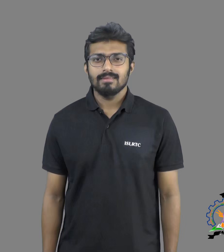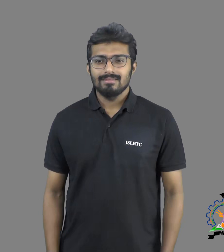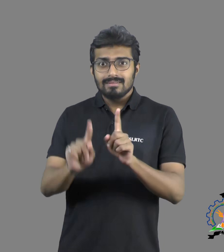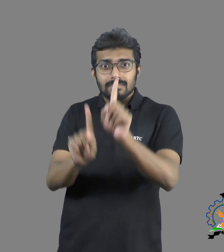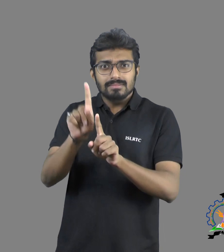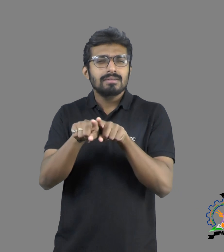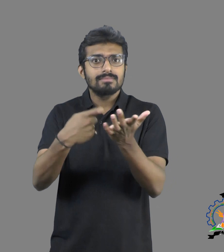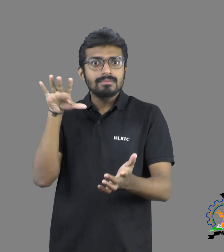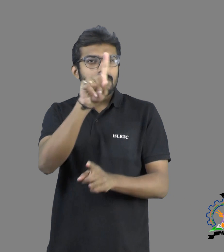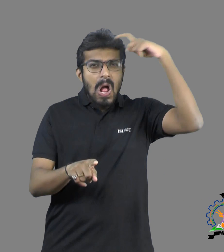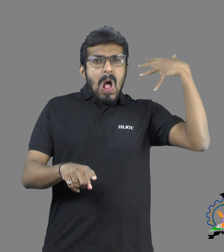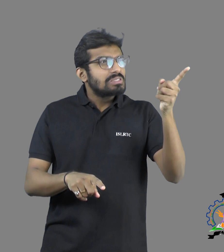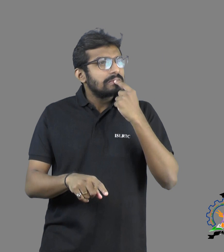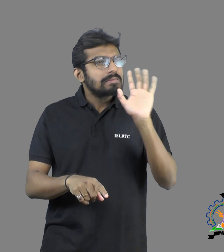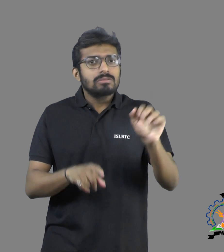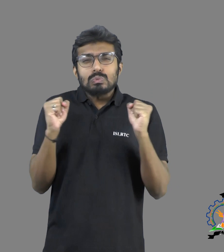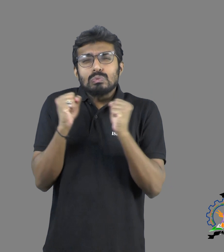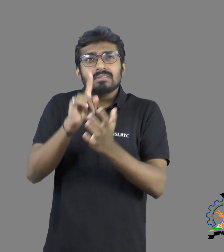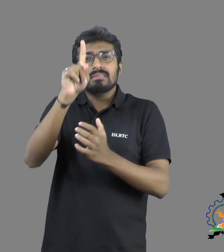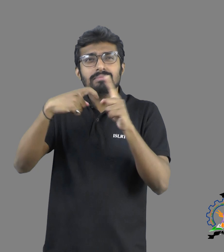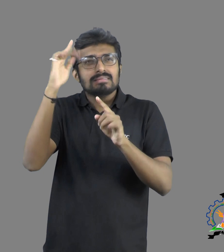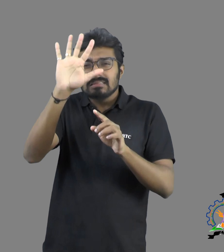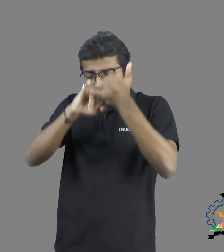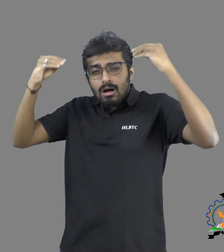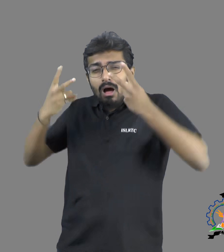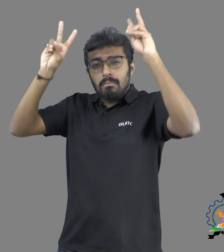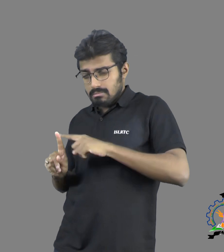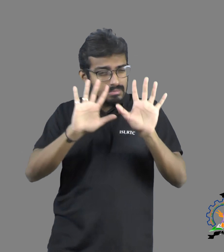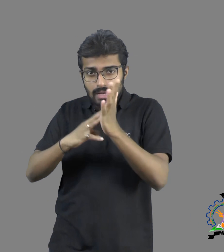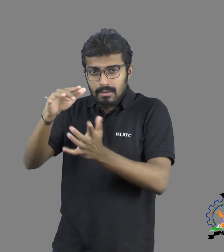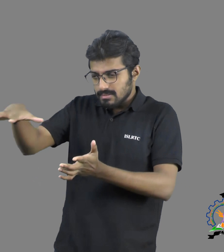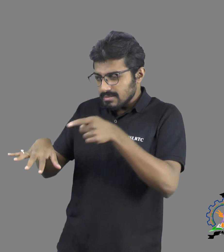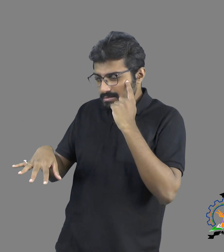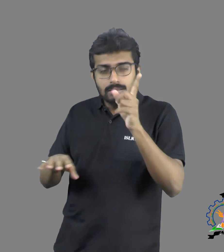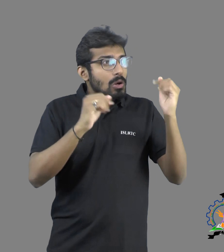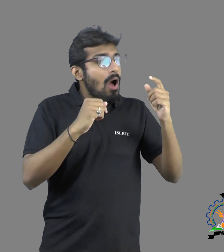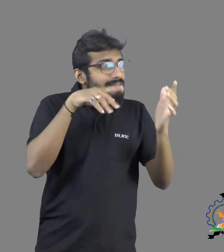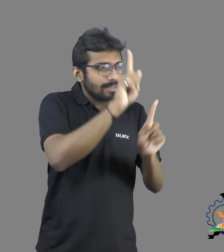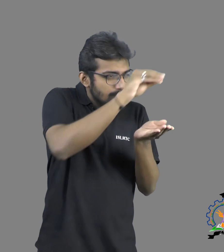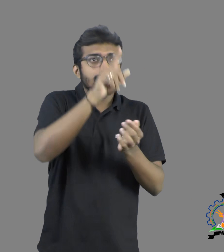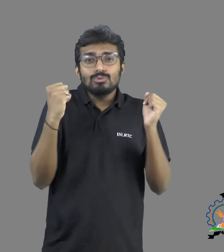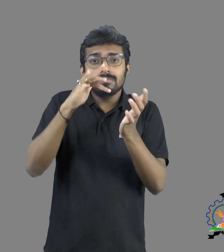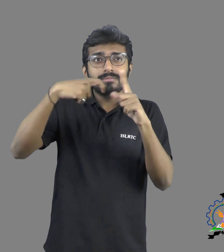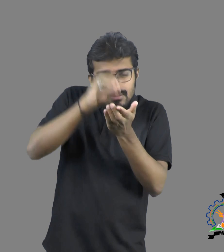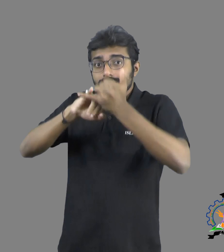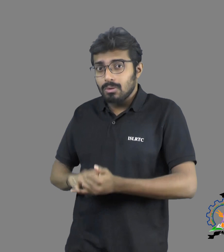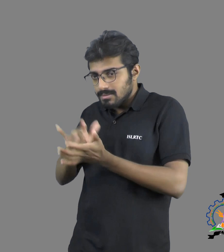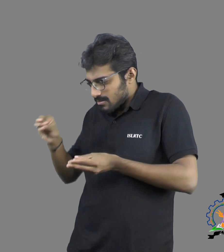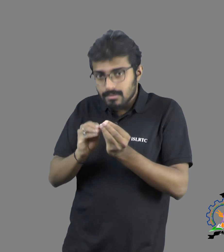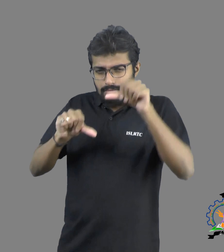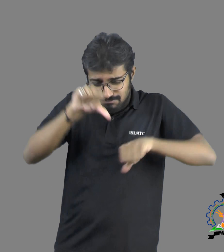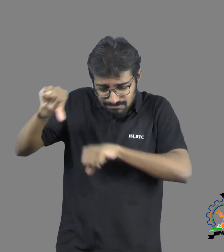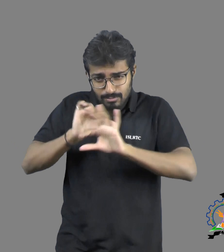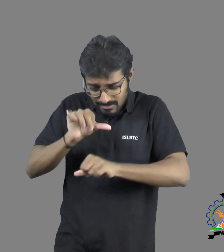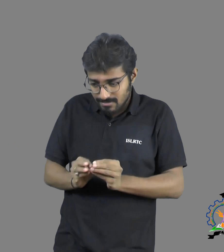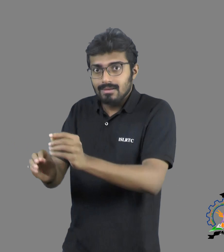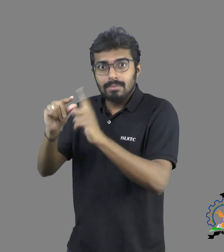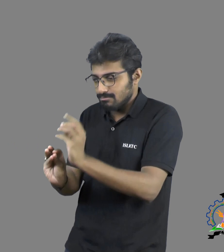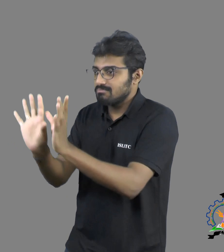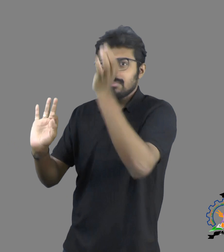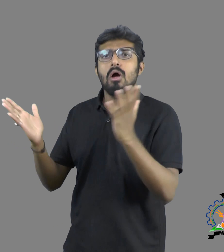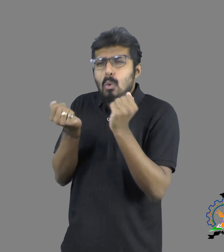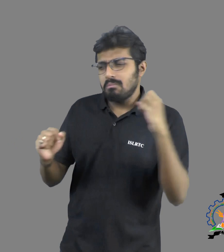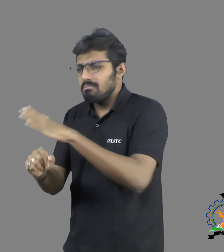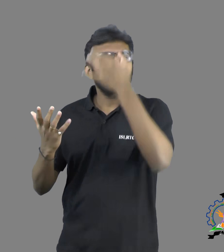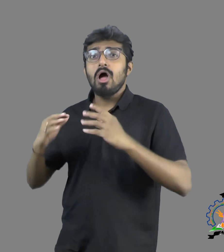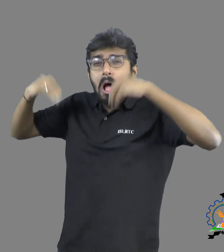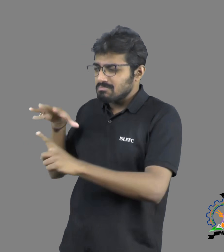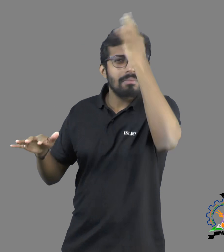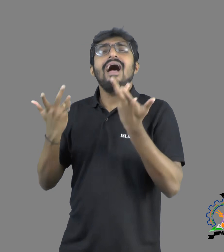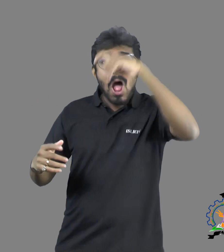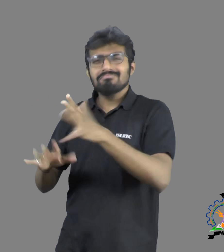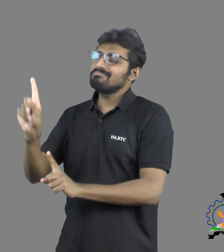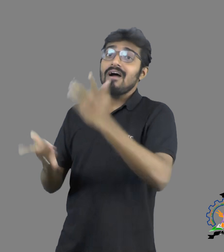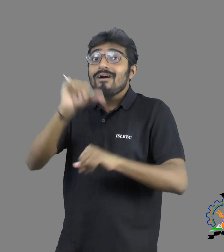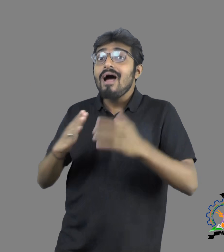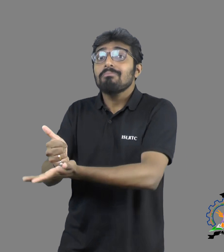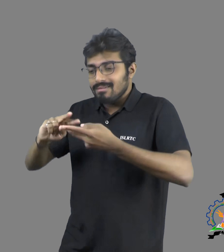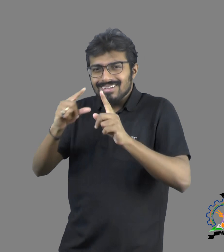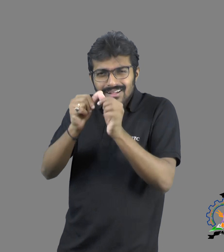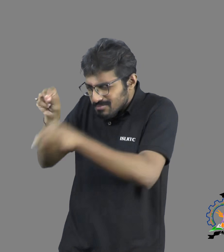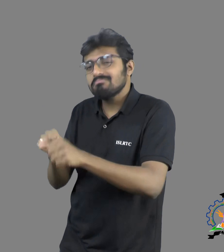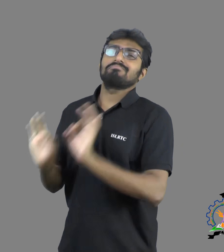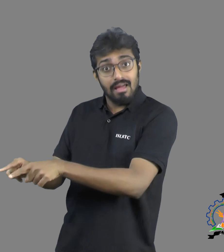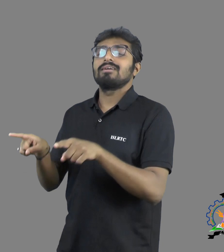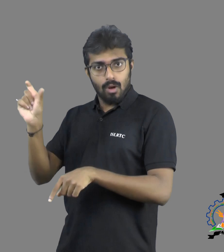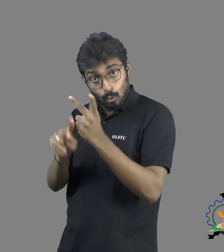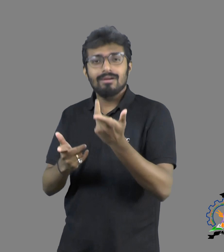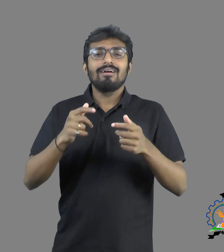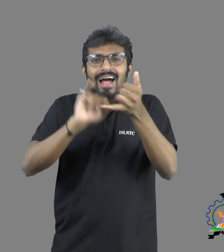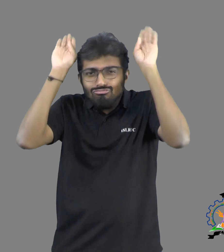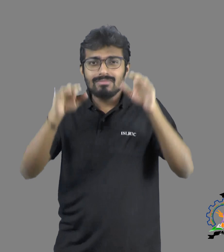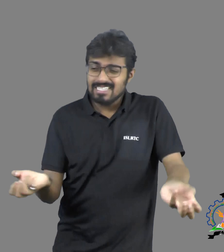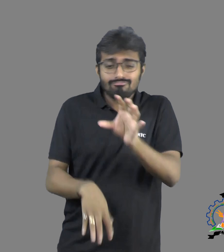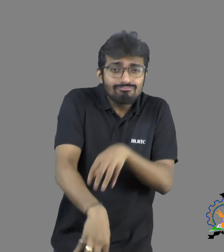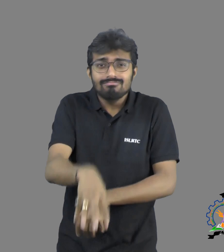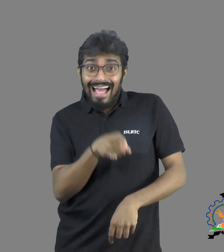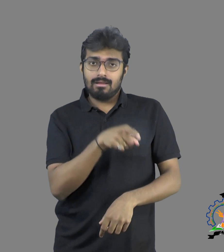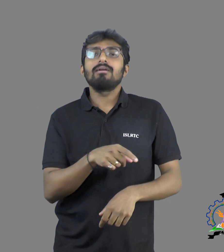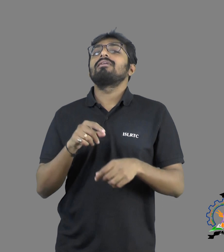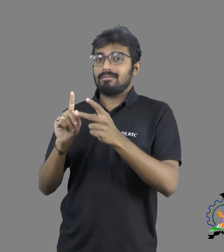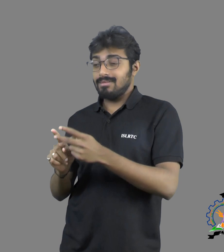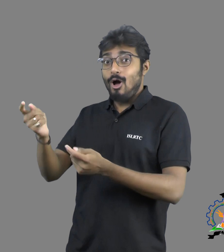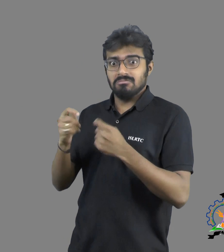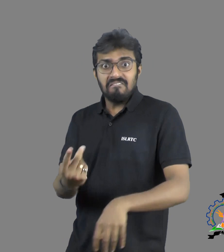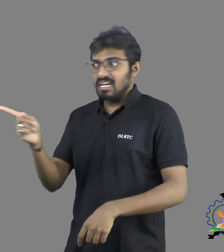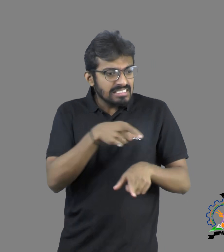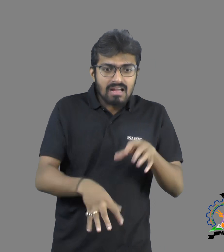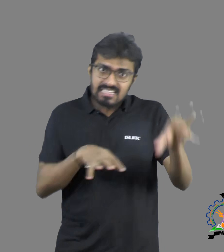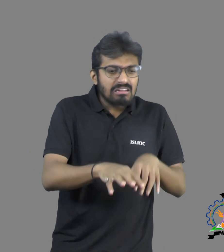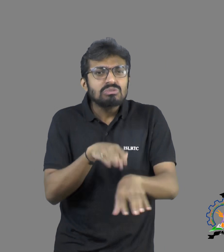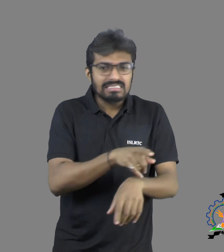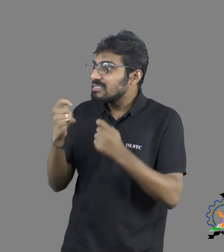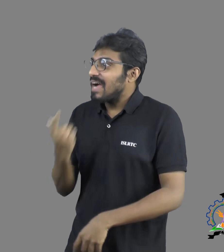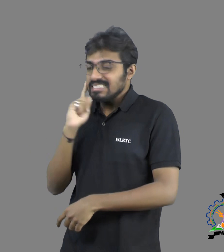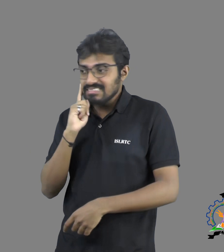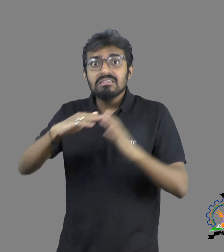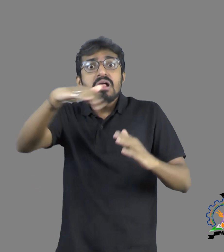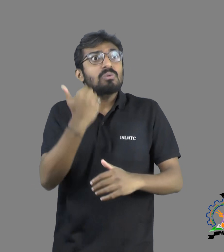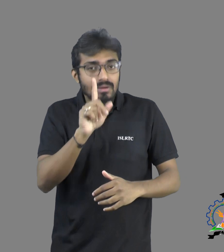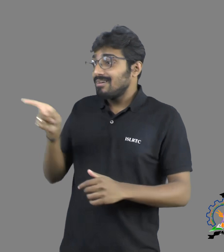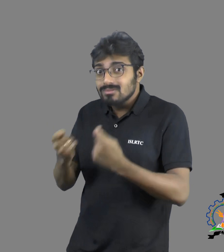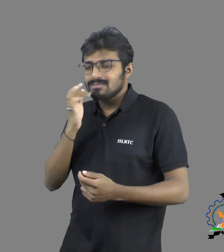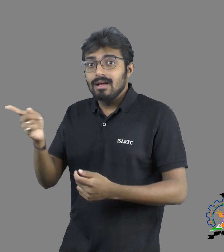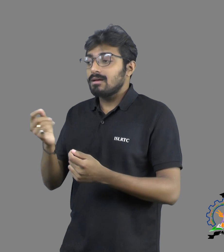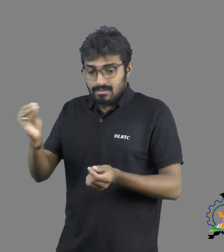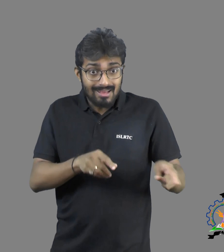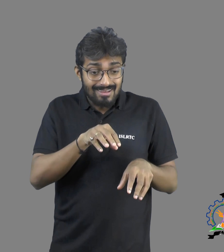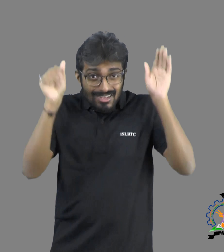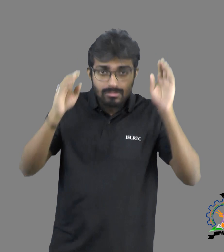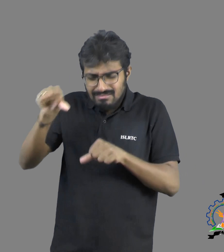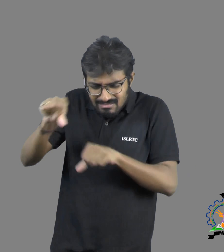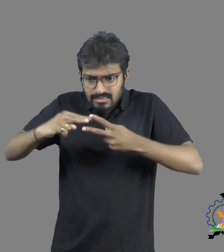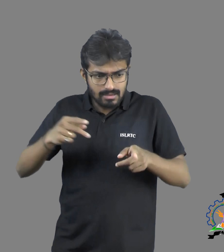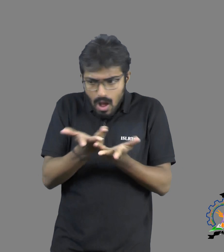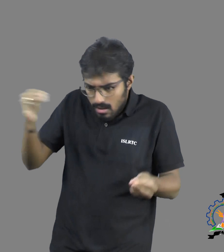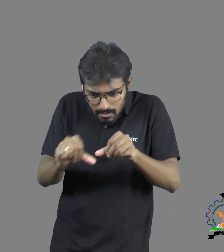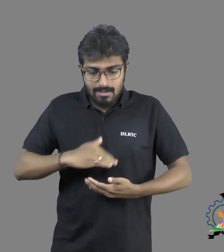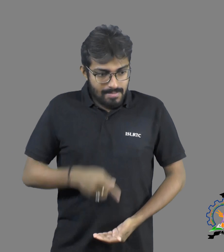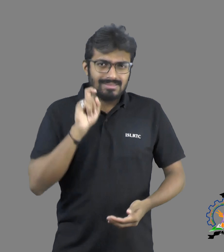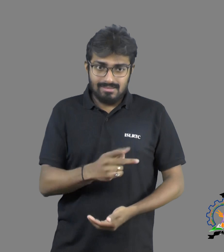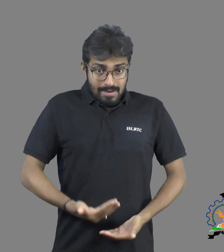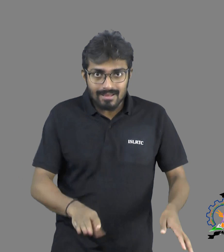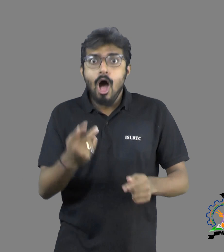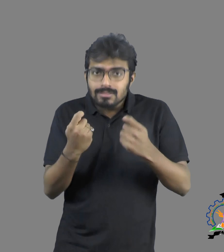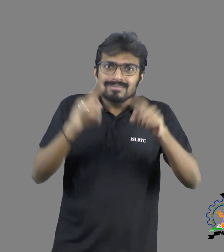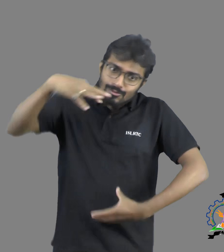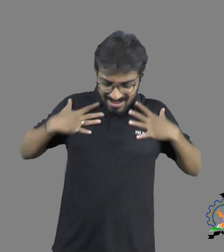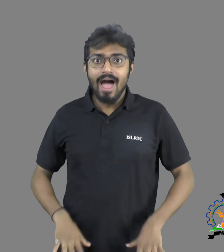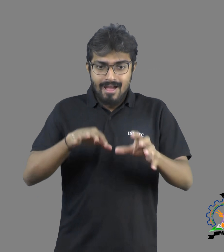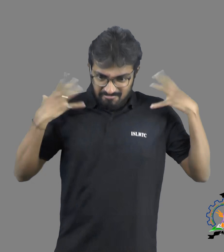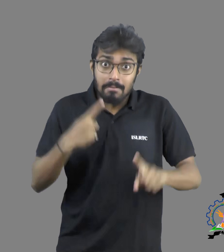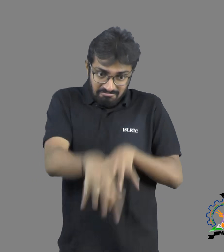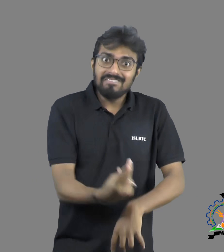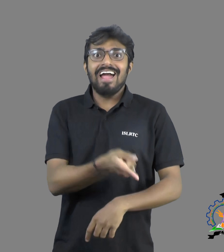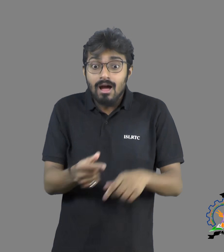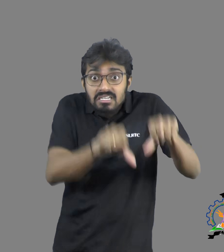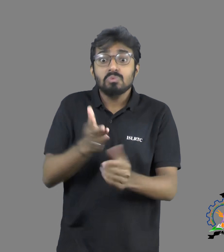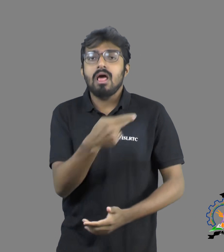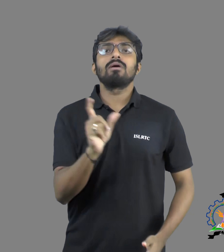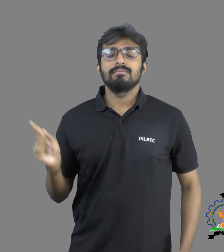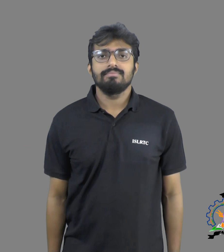Hybridization